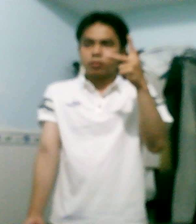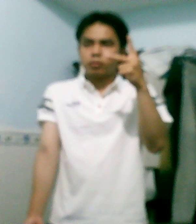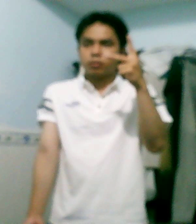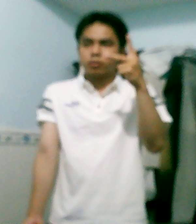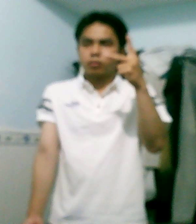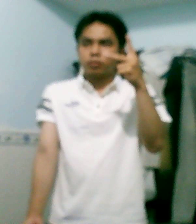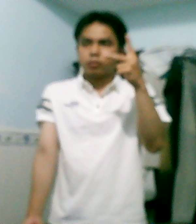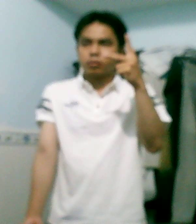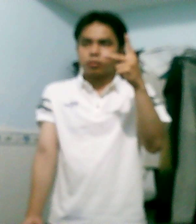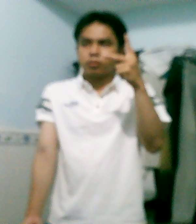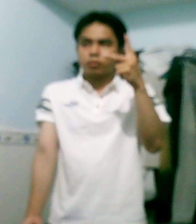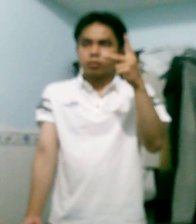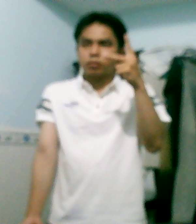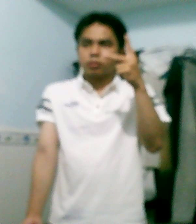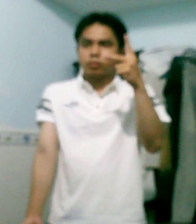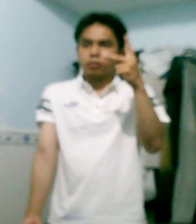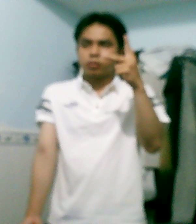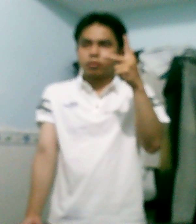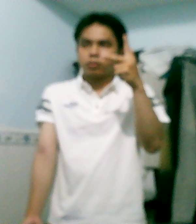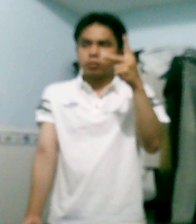k